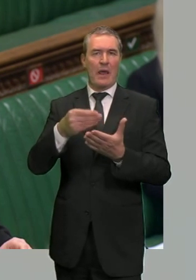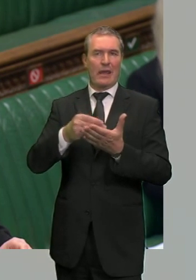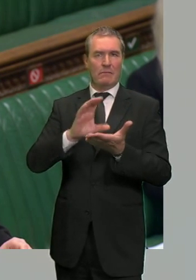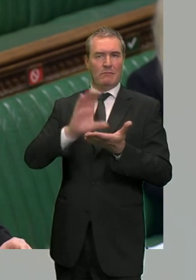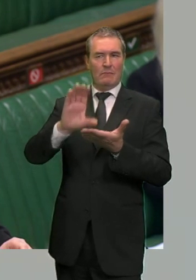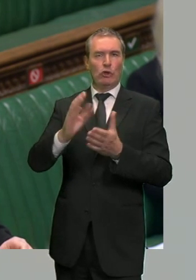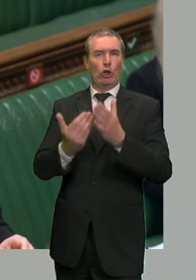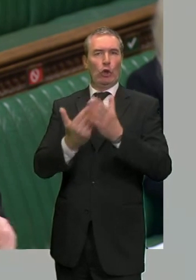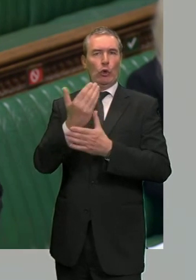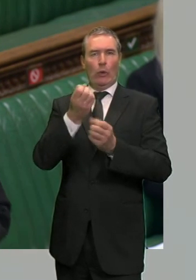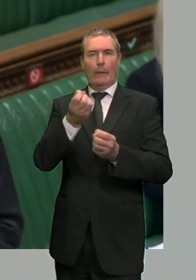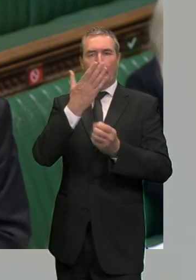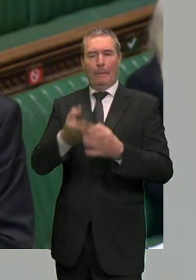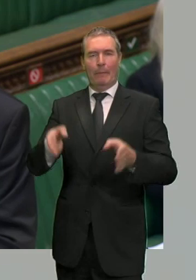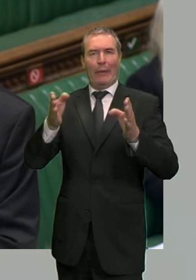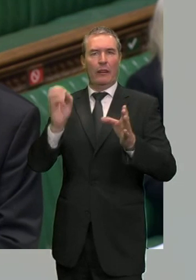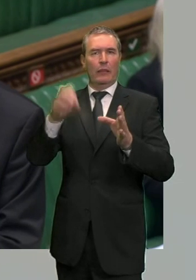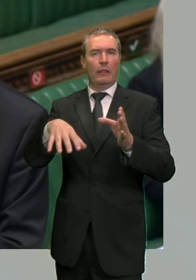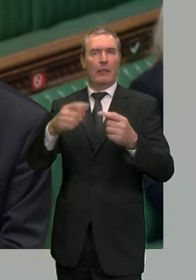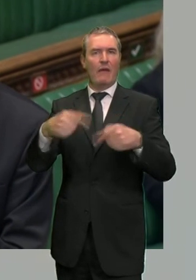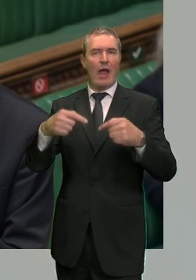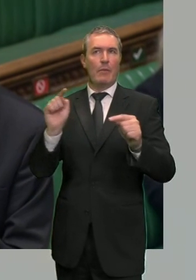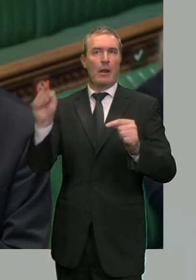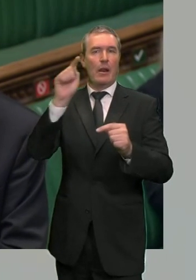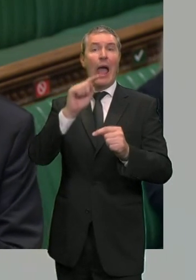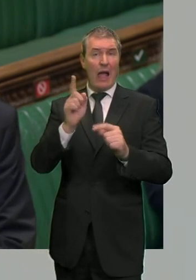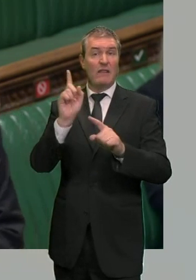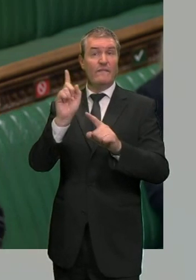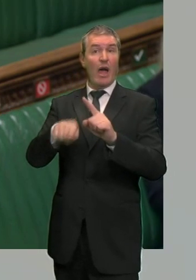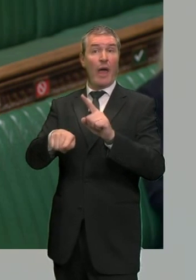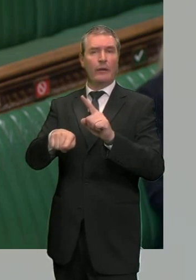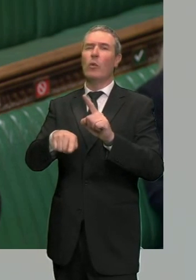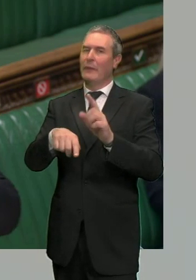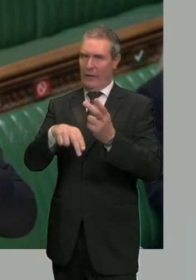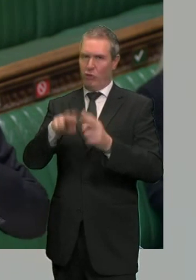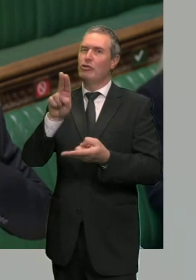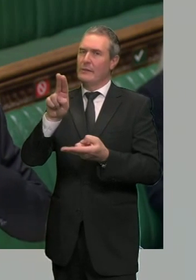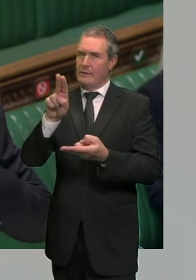We are putting money into new litter bins and, yes, we are increasing on-the-spot fines for littering.